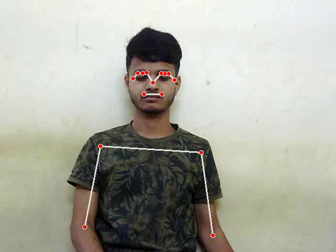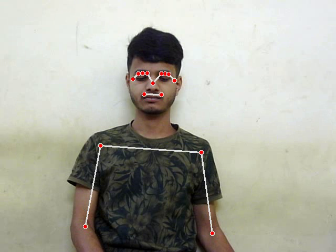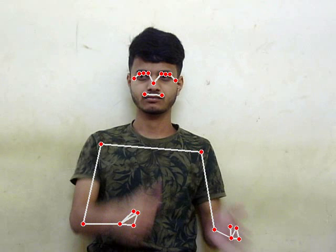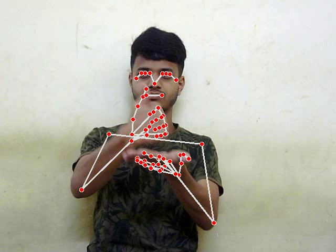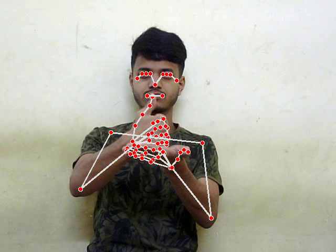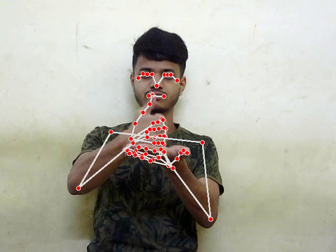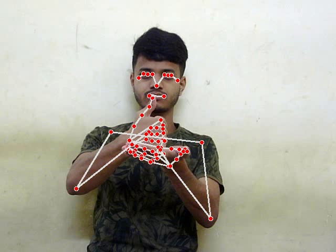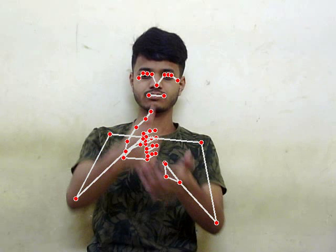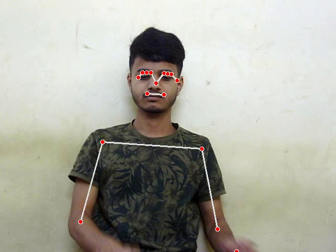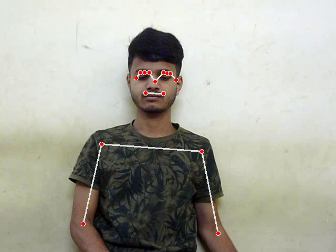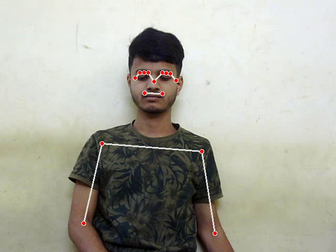help